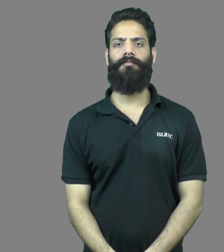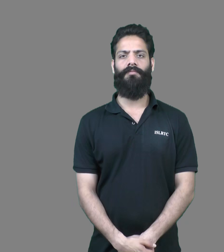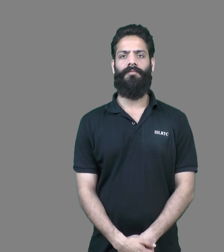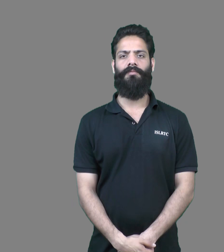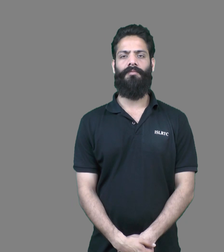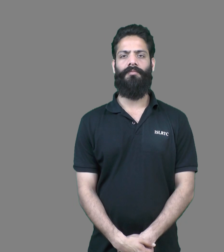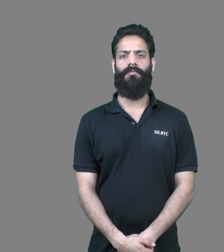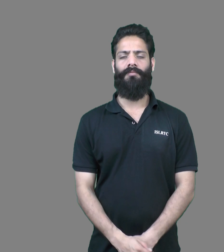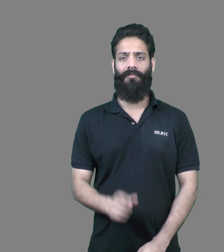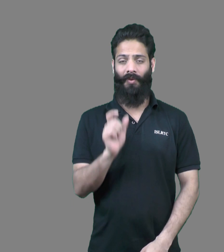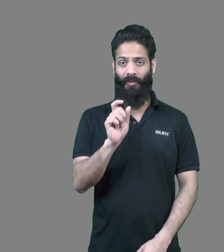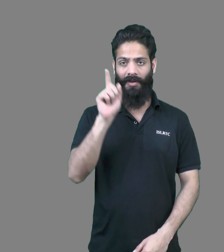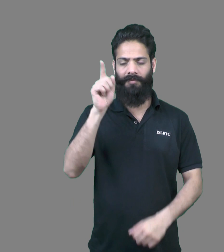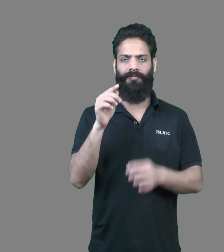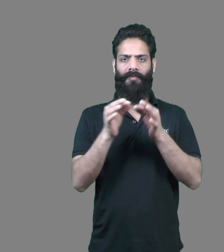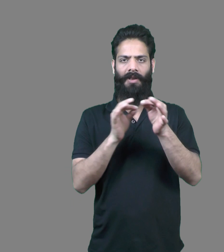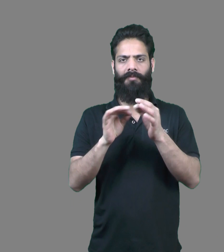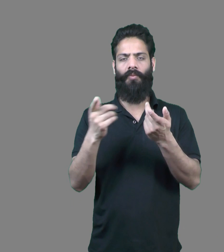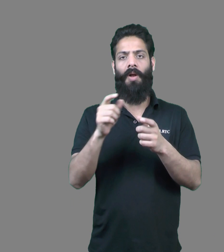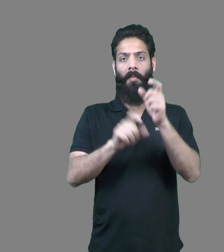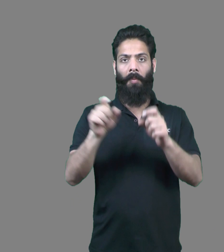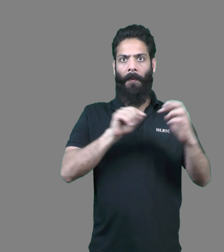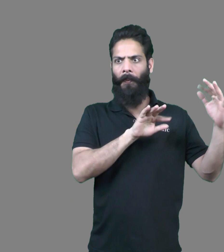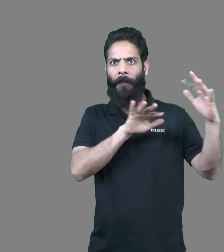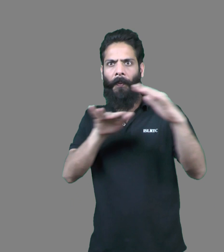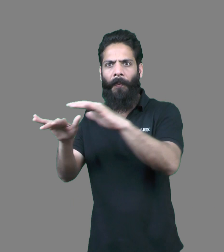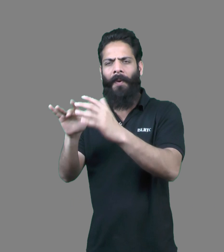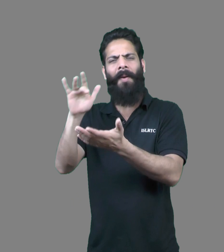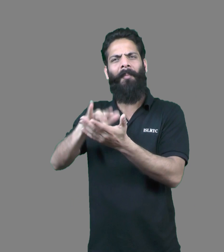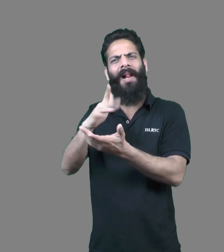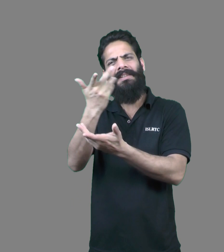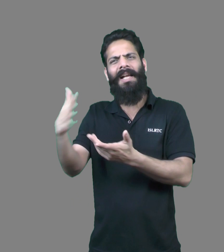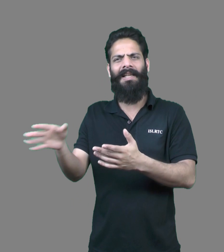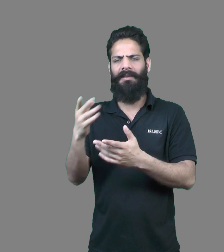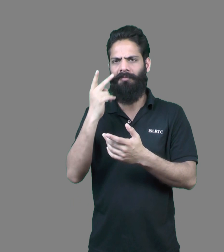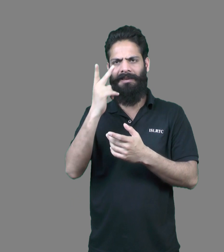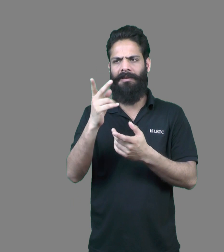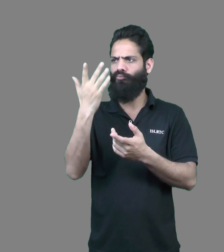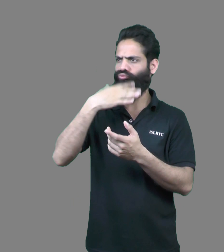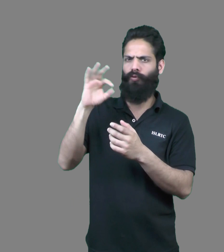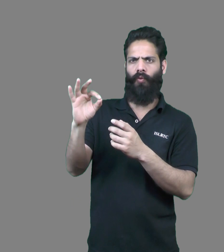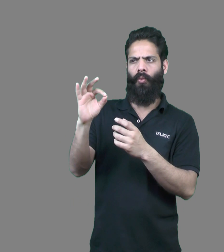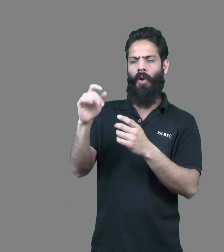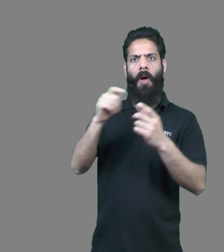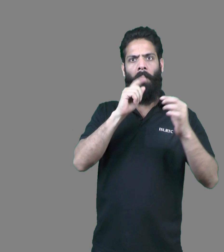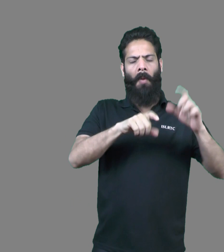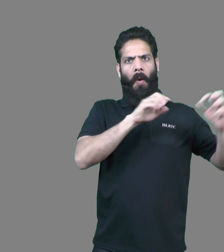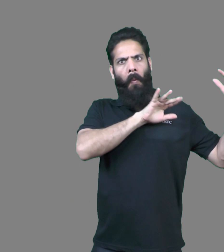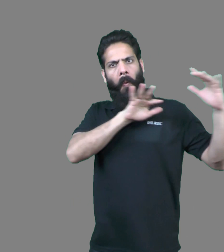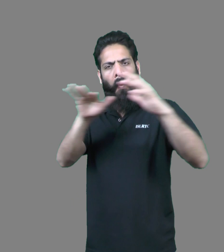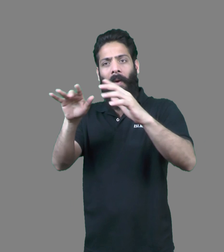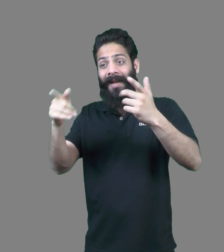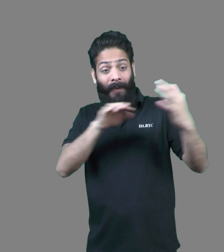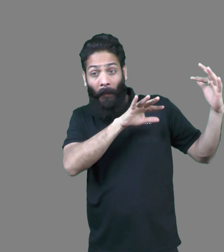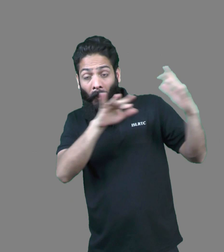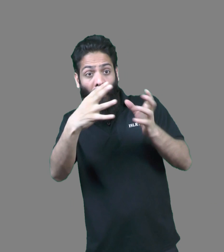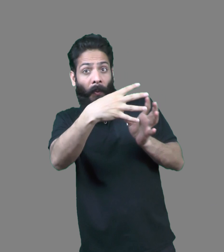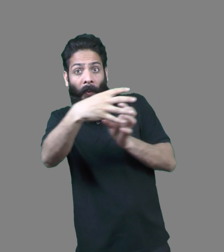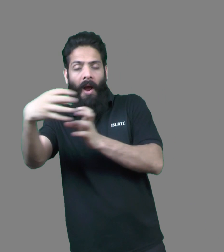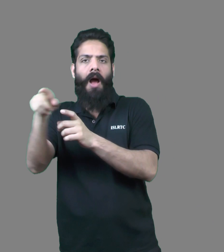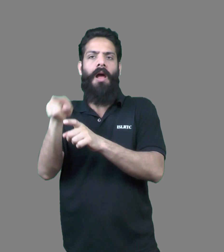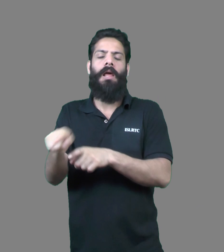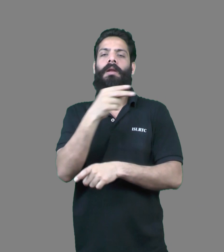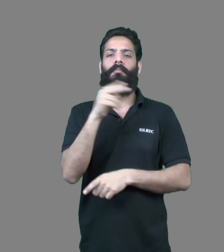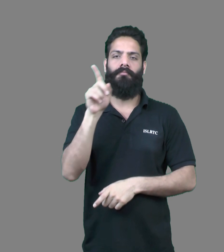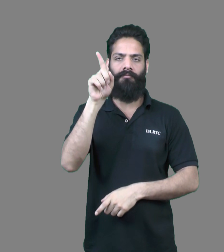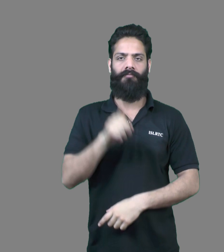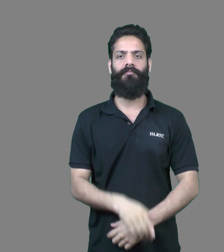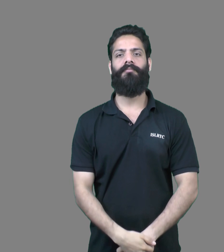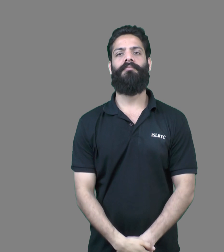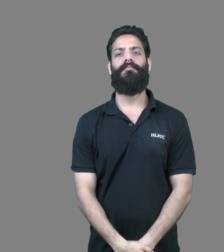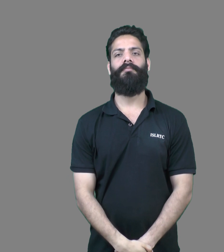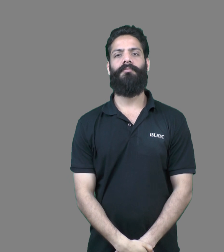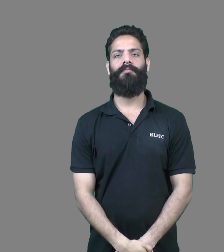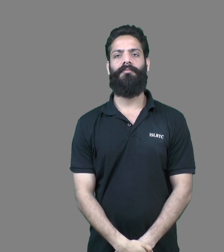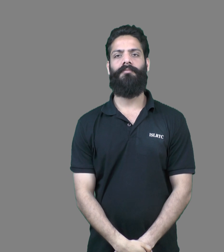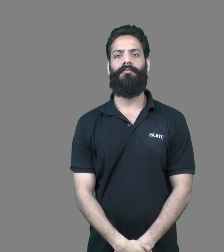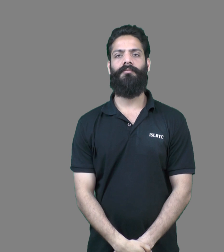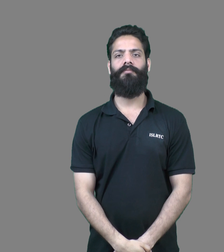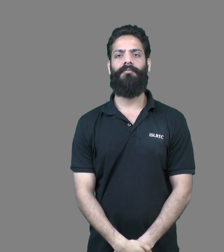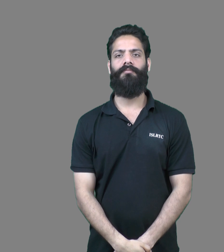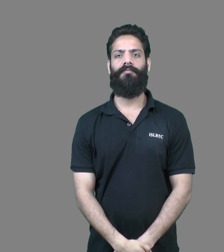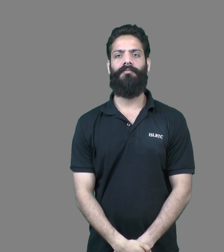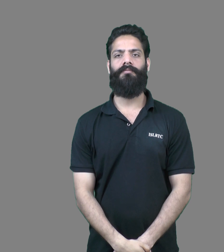Attraction